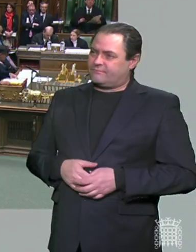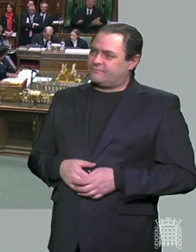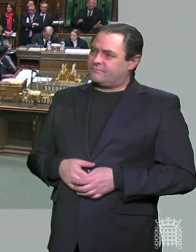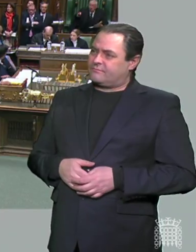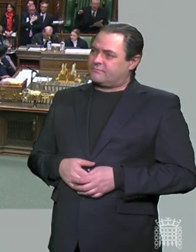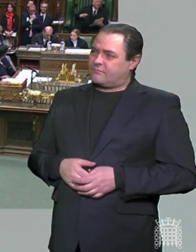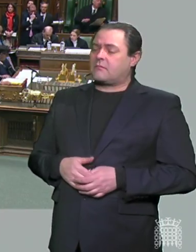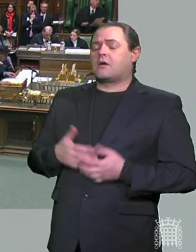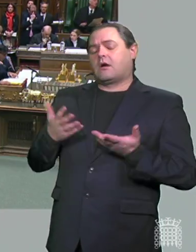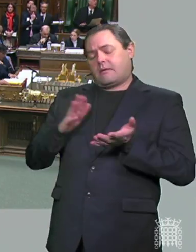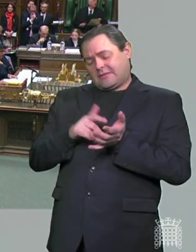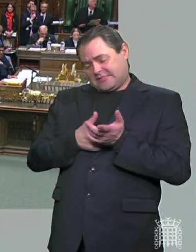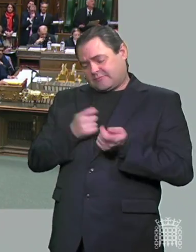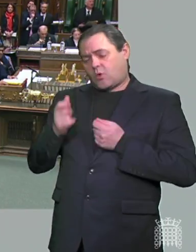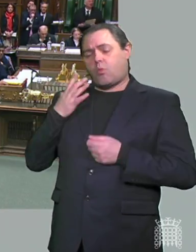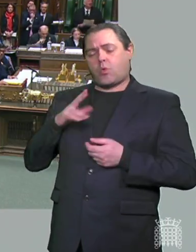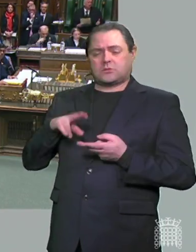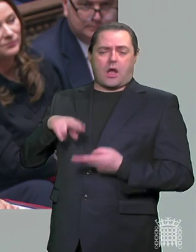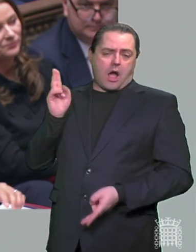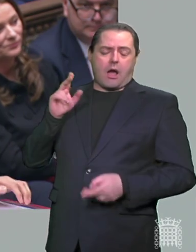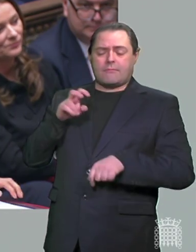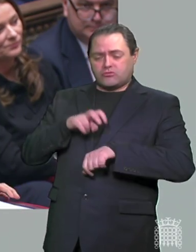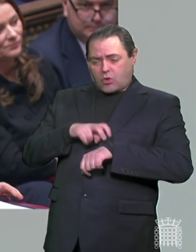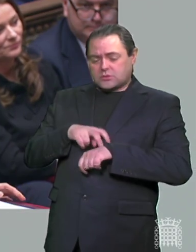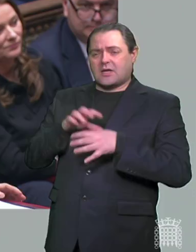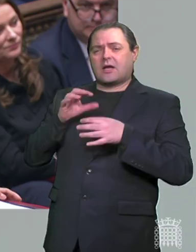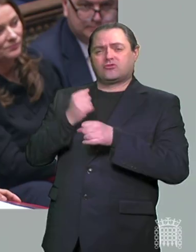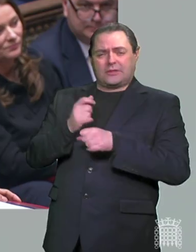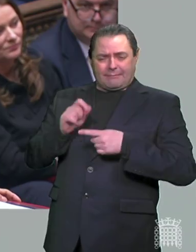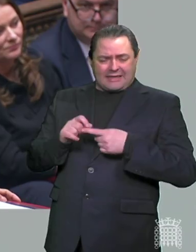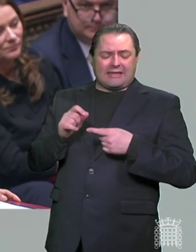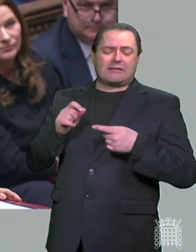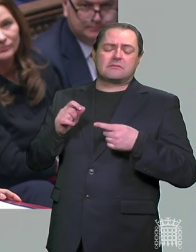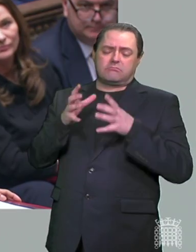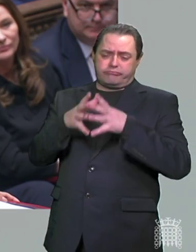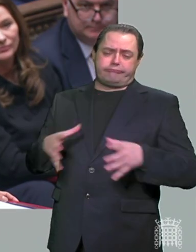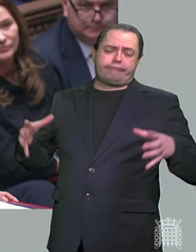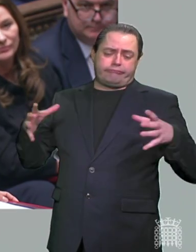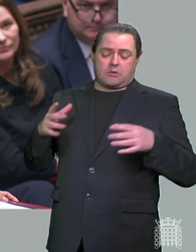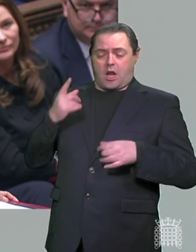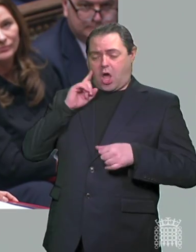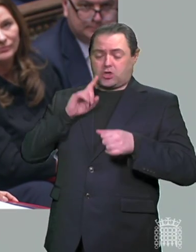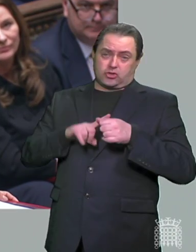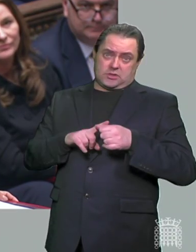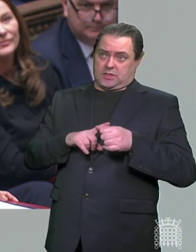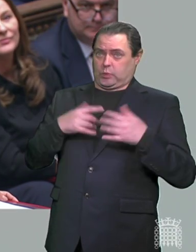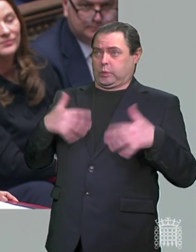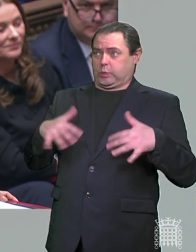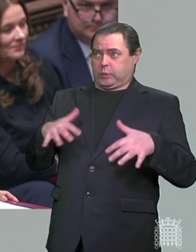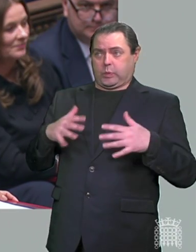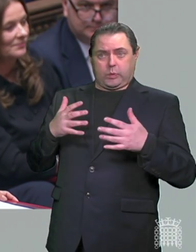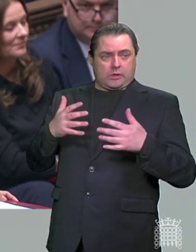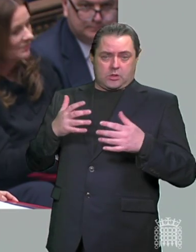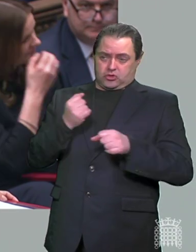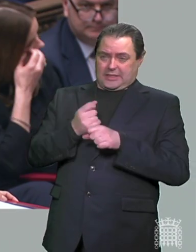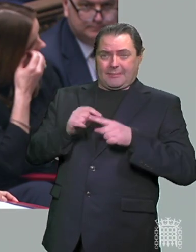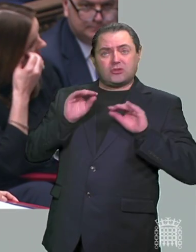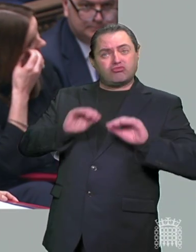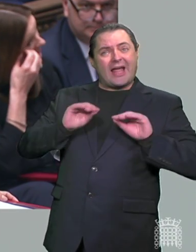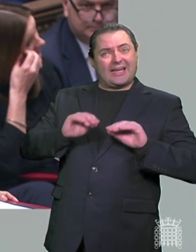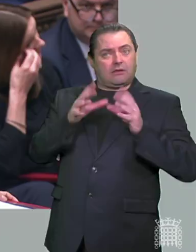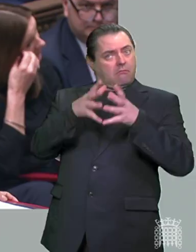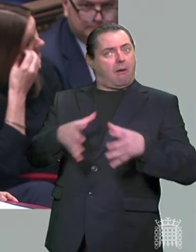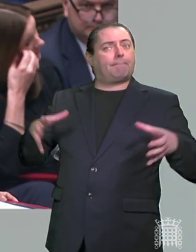The Government are committed to increasing the number of doctors in general practice, and last year saw the highest ever number of doctors accepting a GP training place.